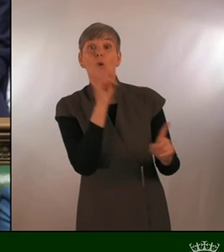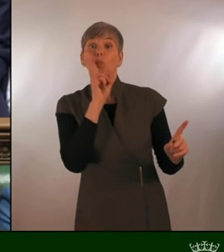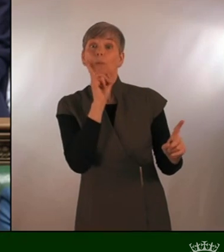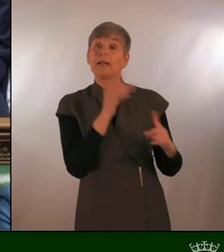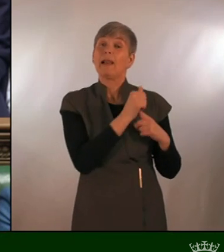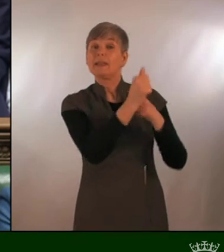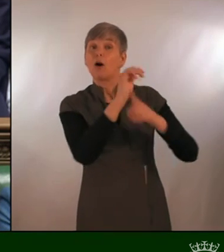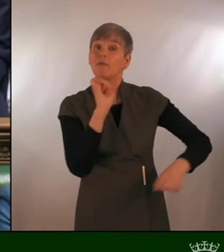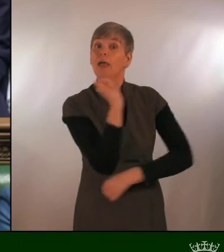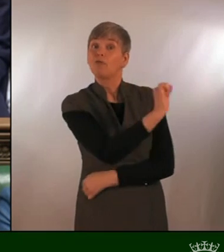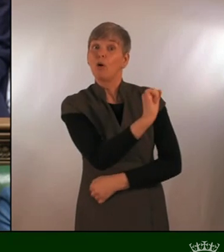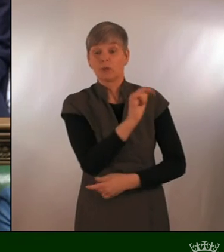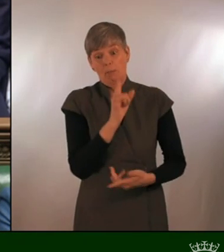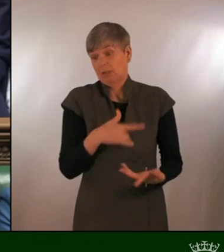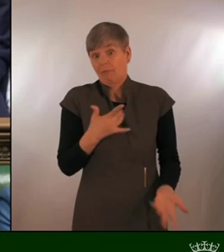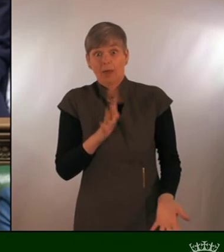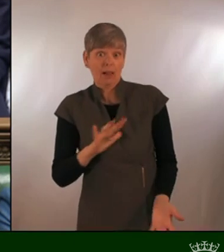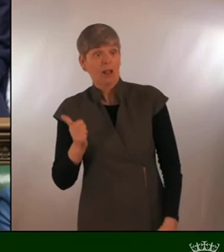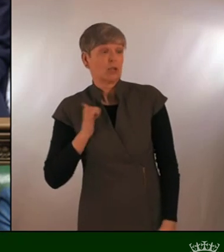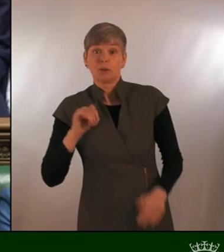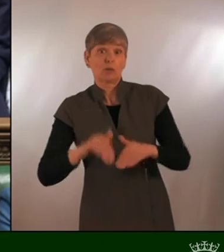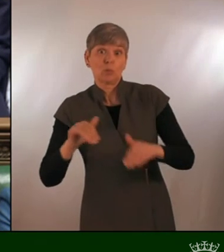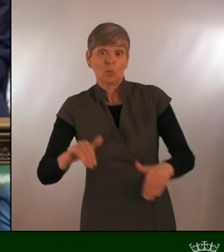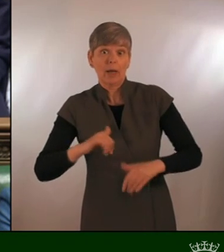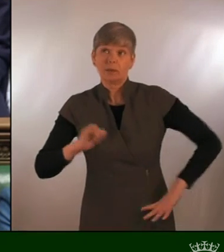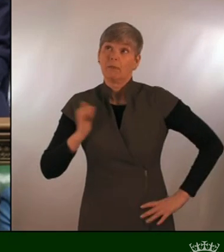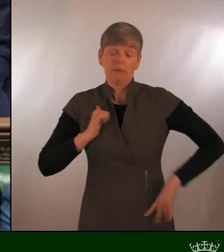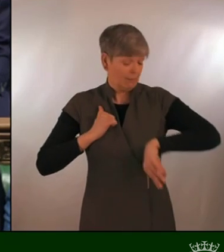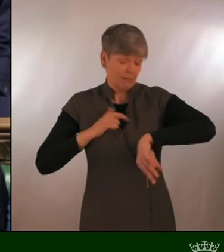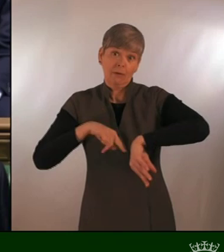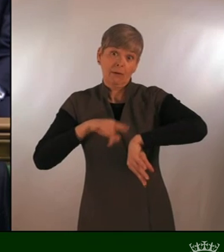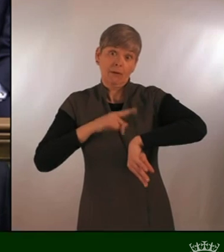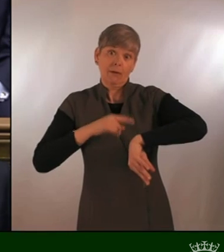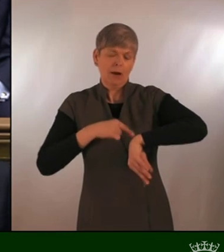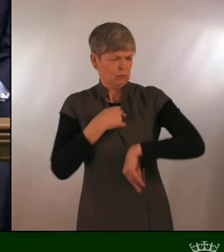Don’t hold your breath, Mr Speaker.